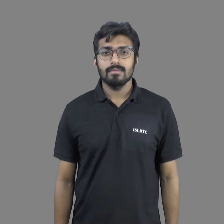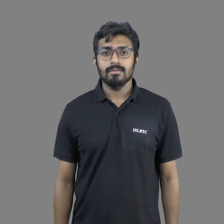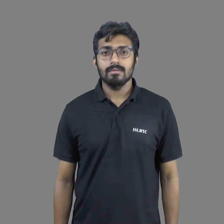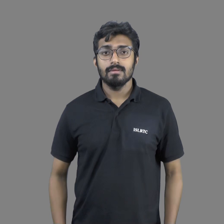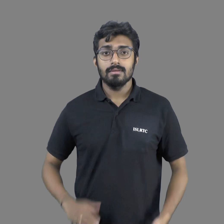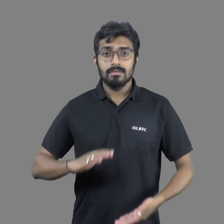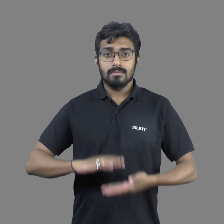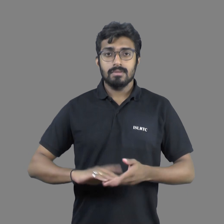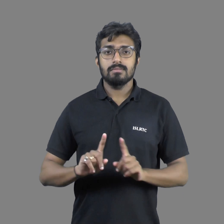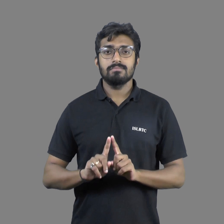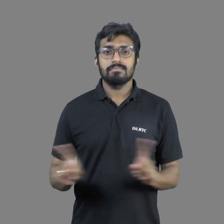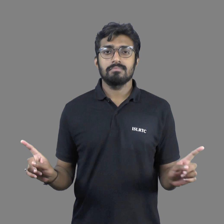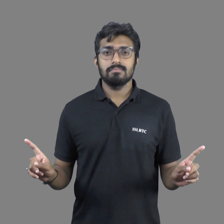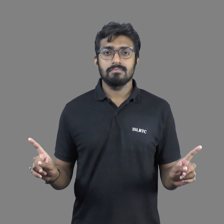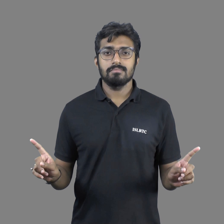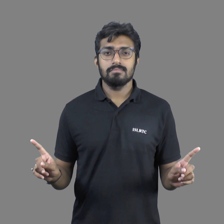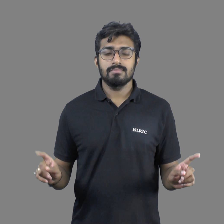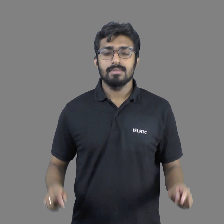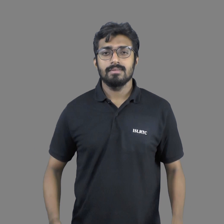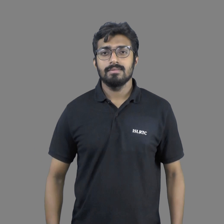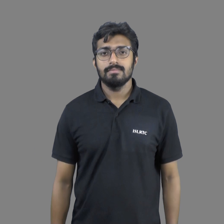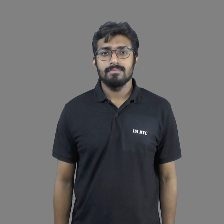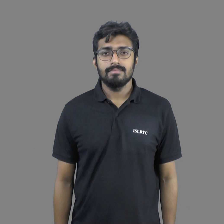Divorce